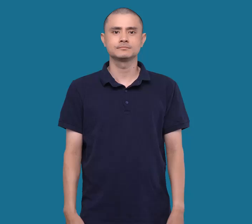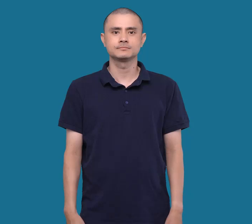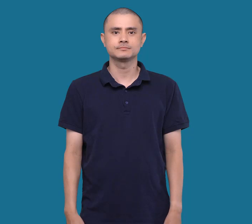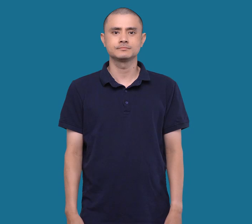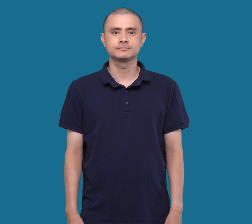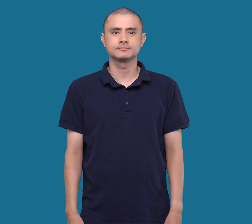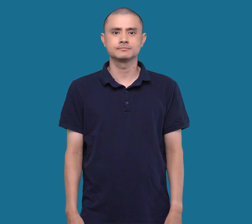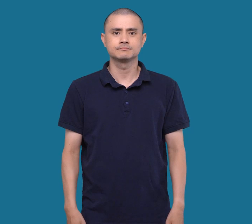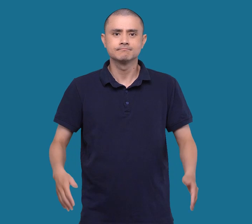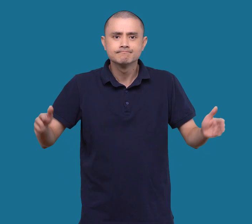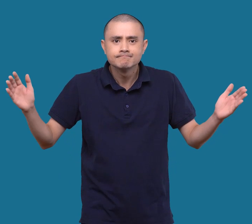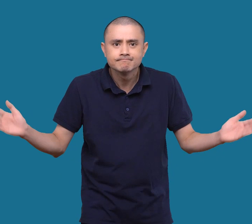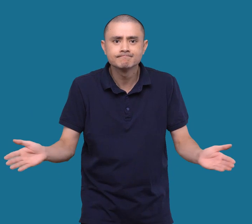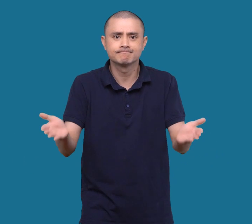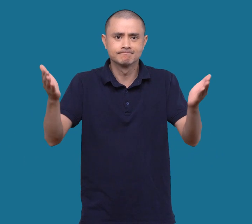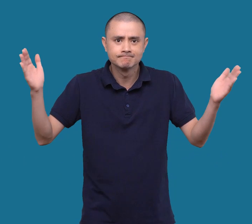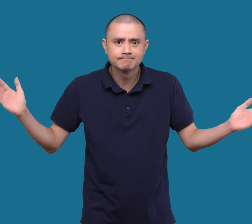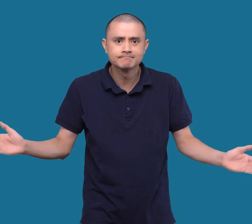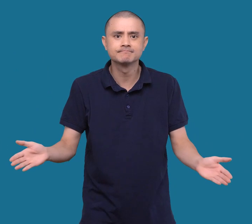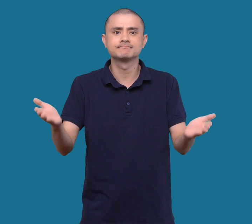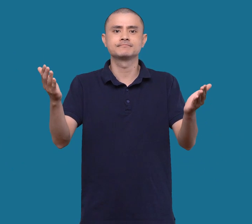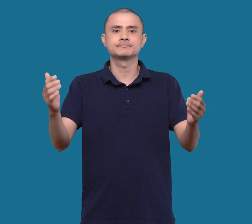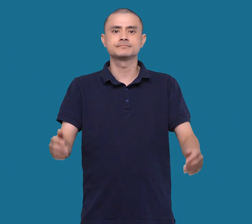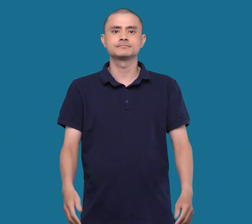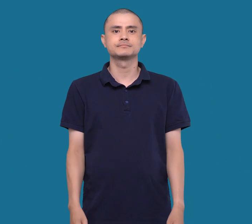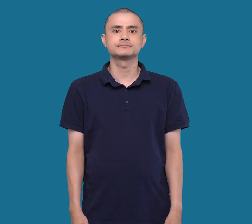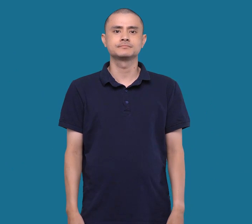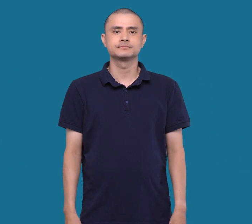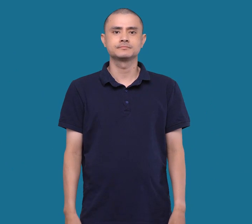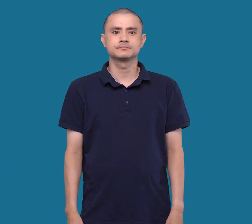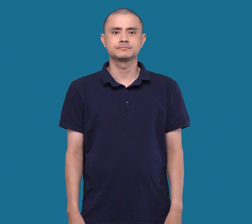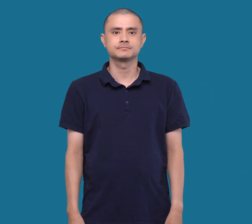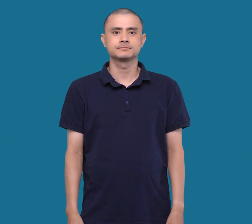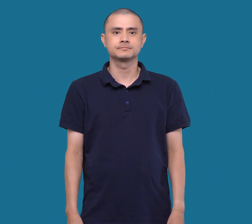khuyến khích